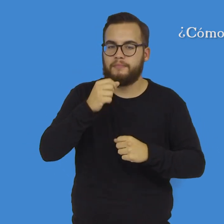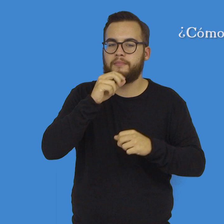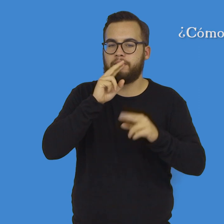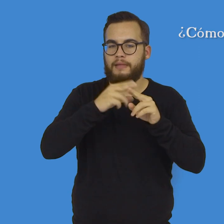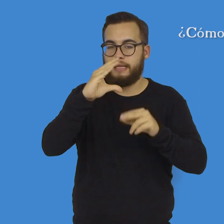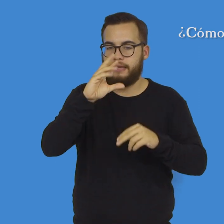nombre